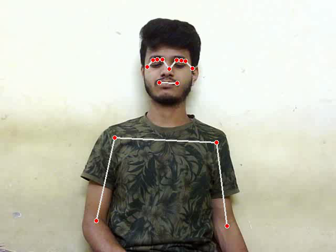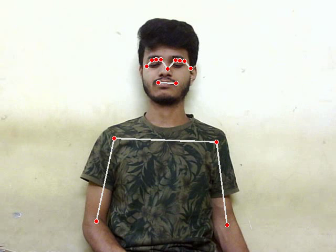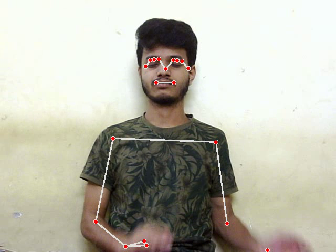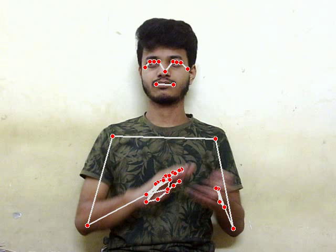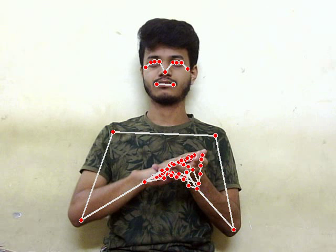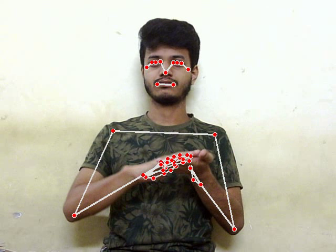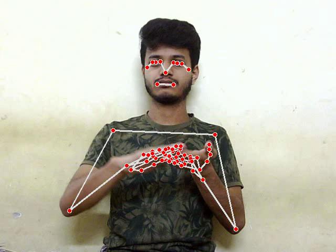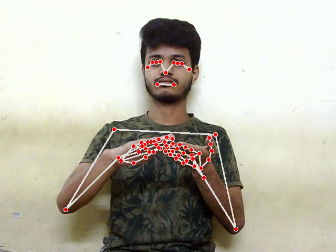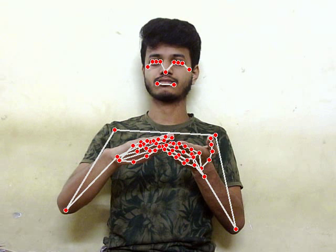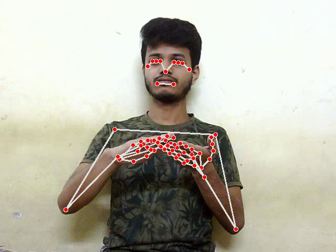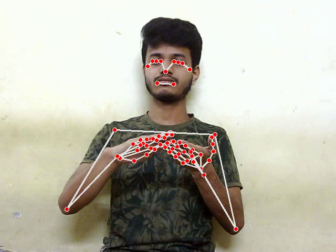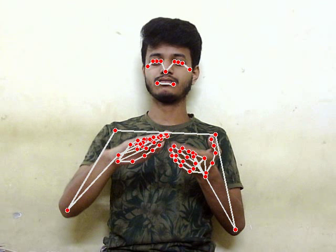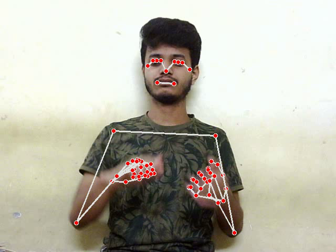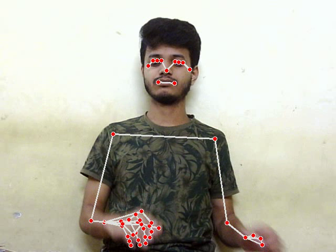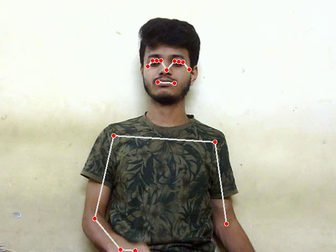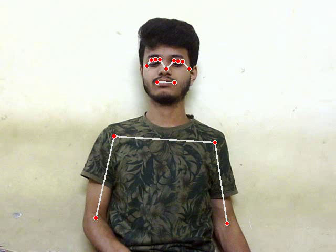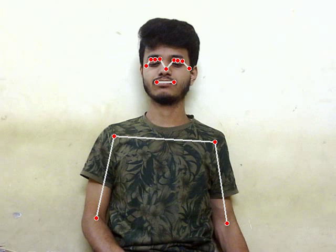nice